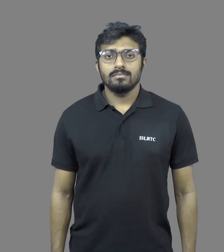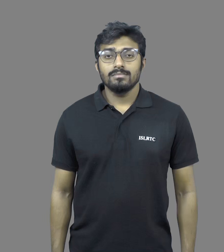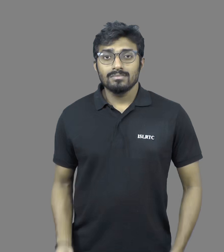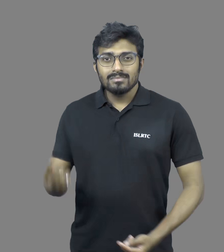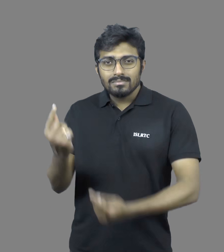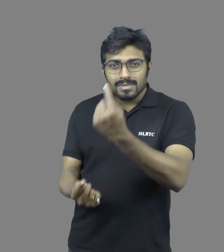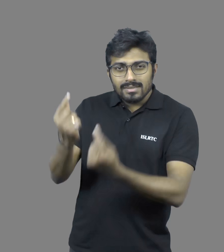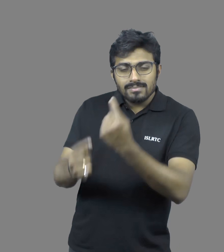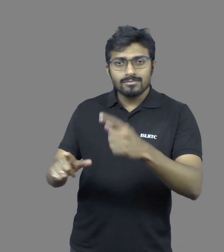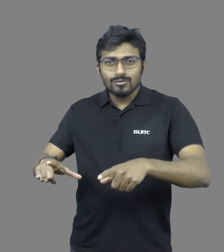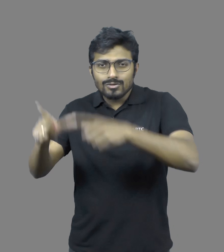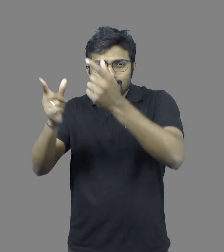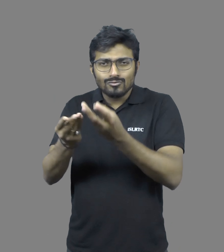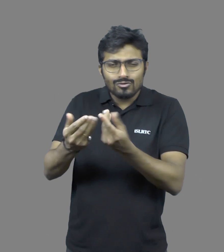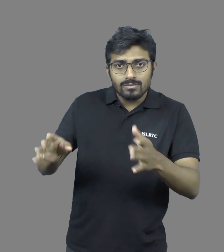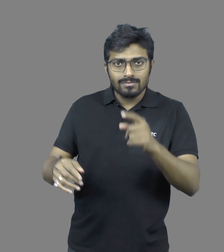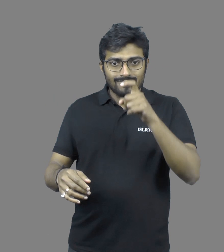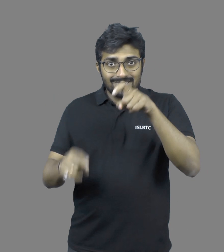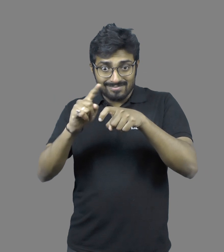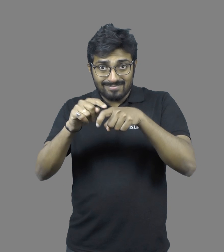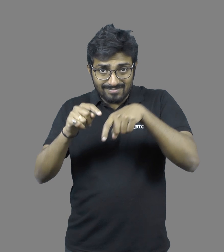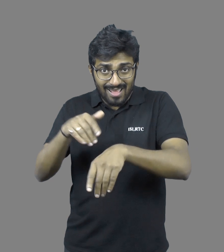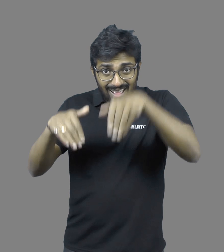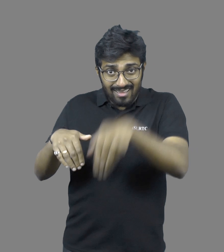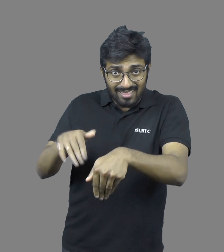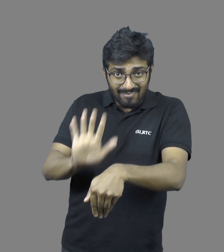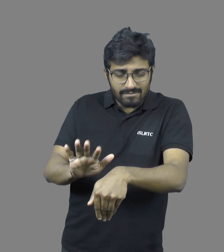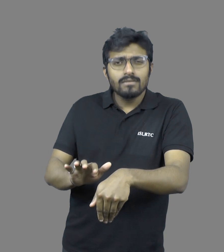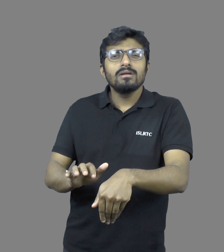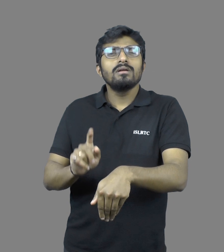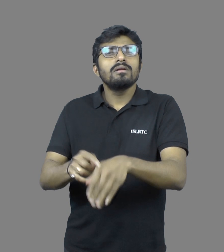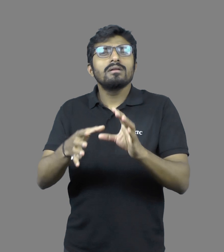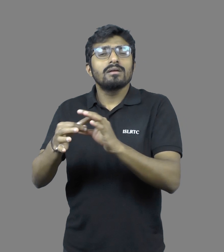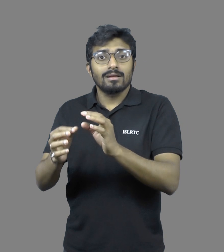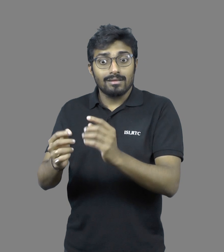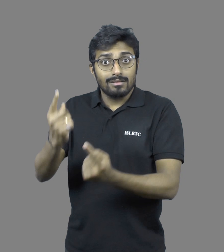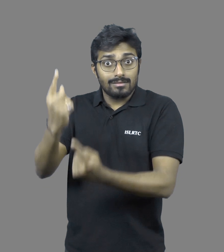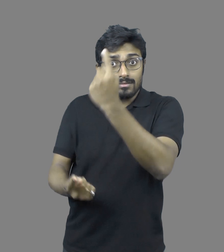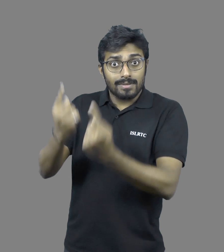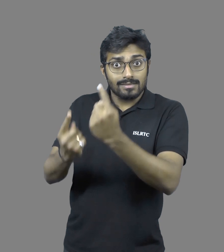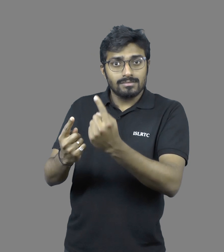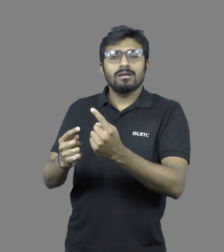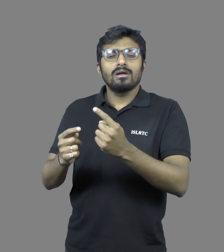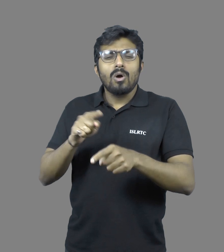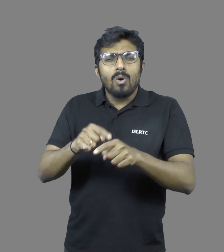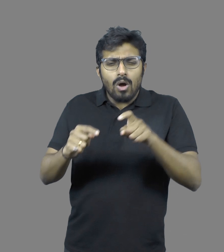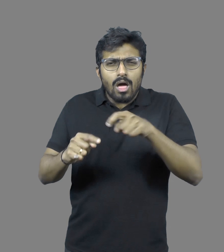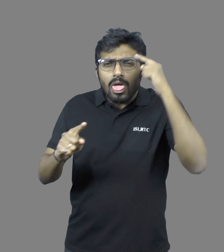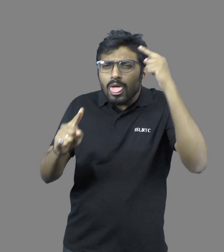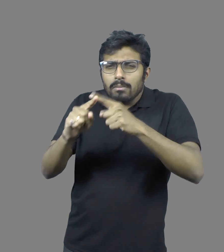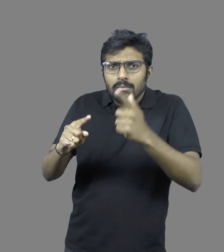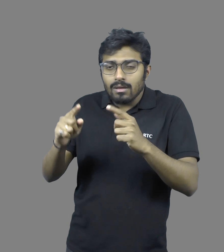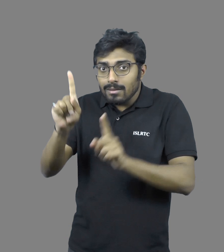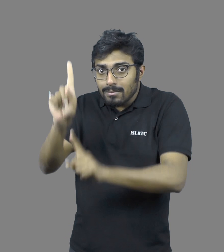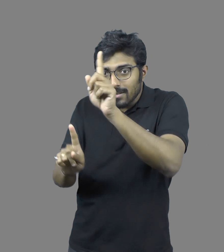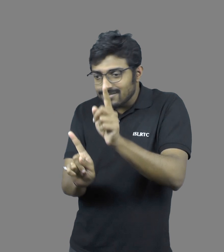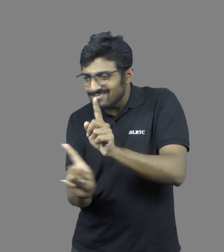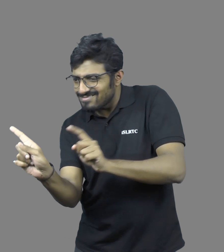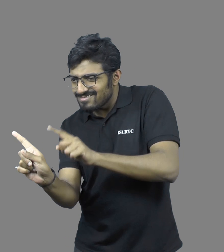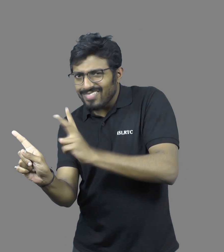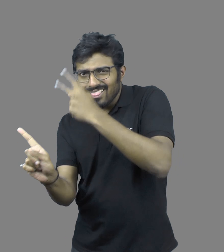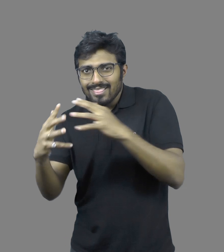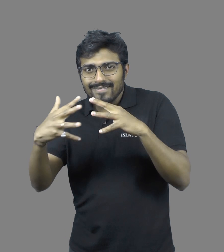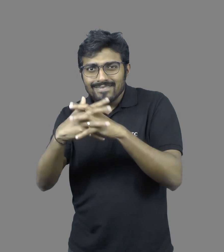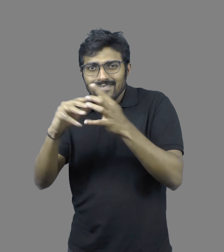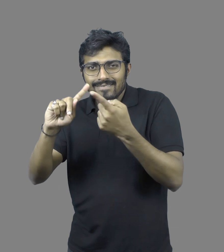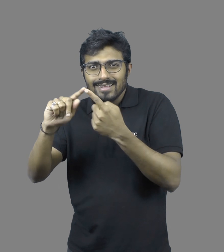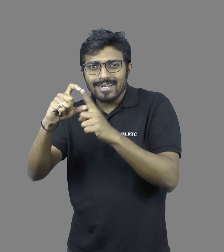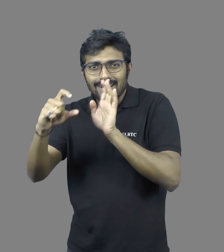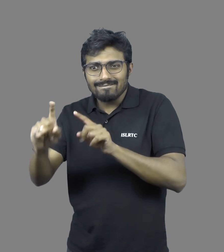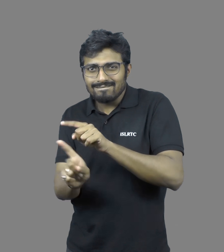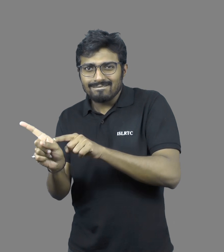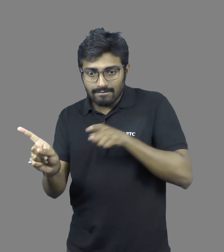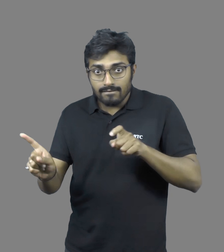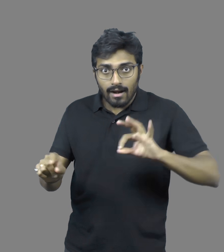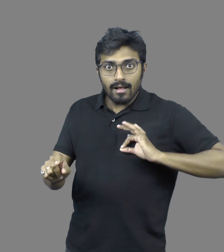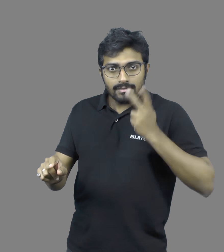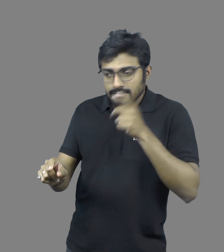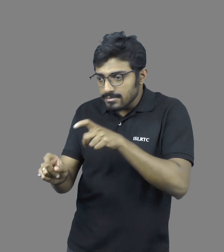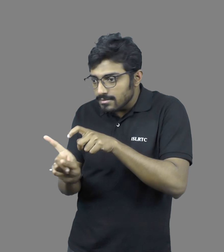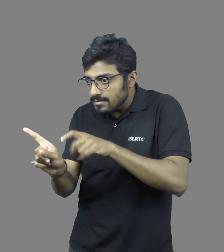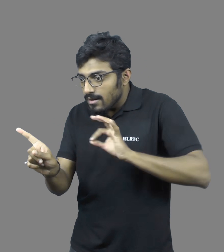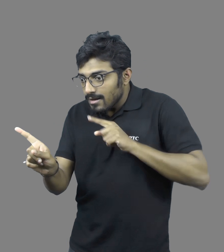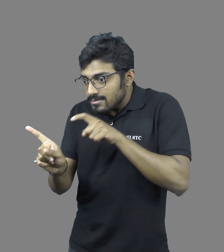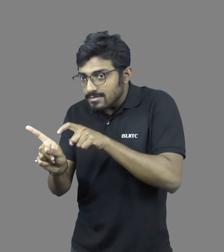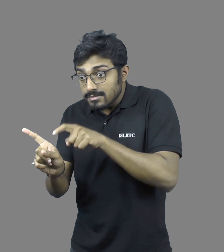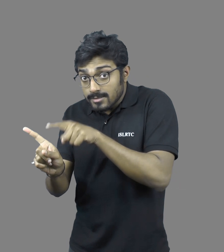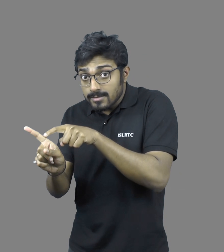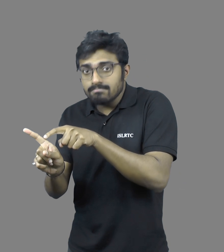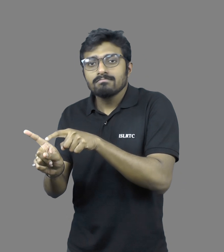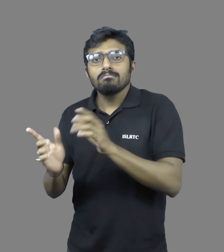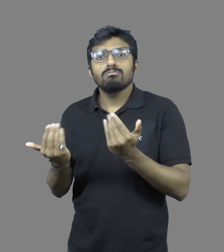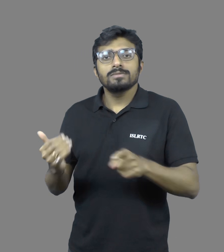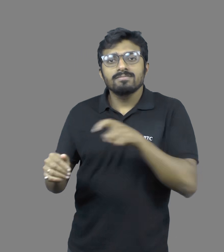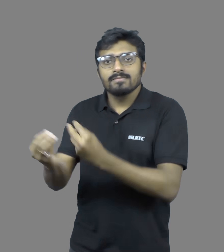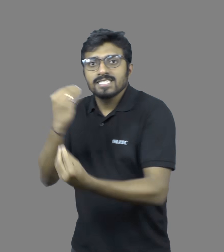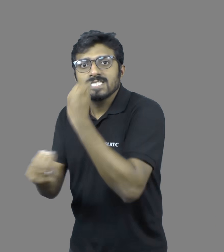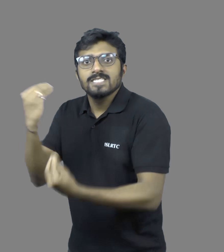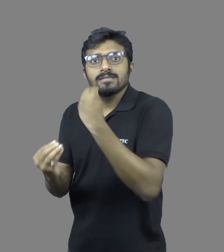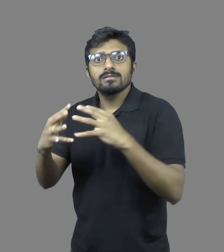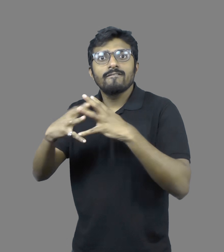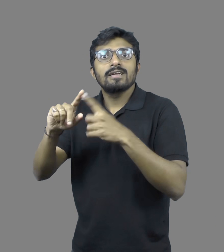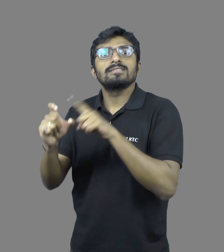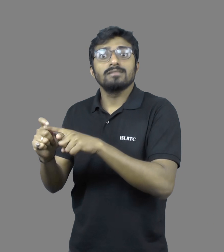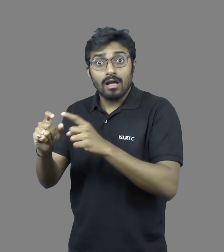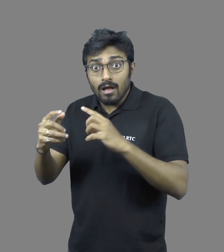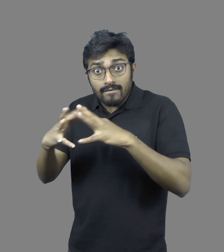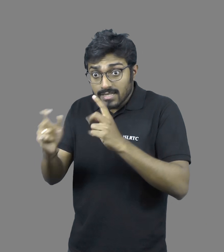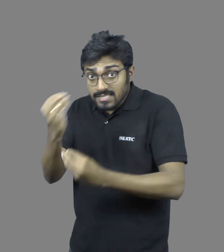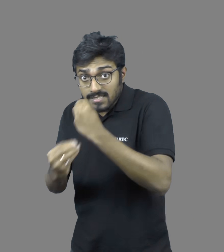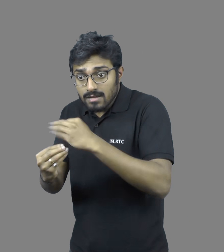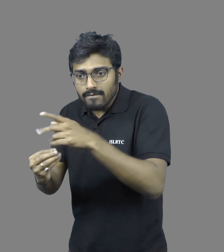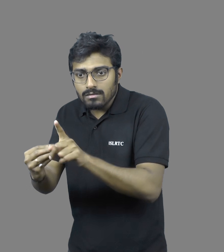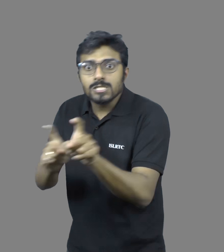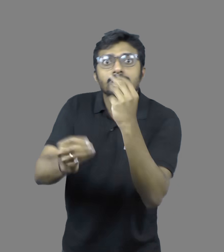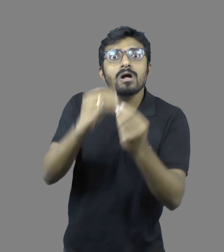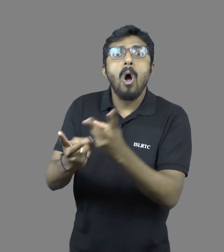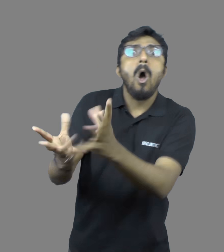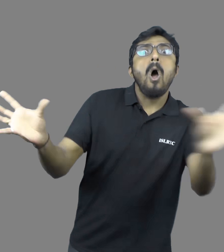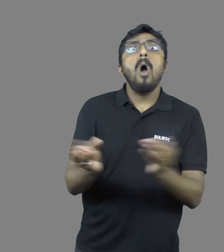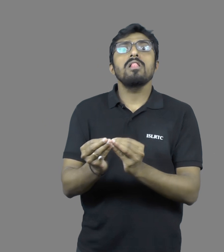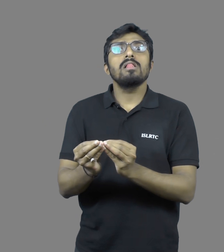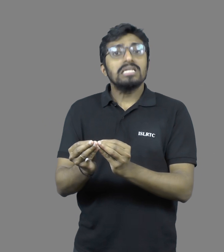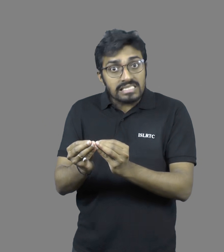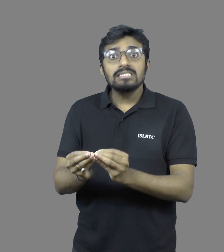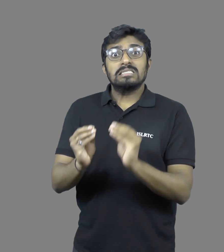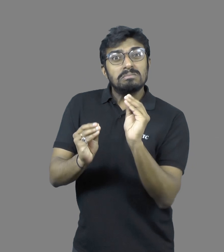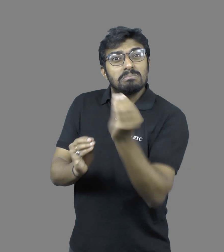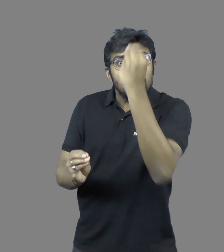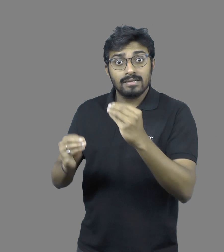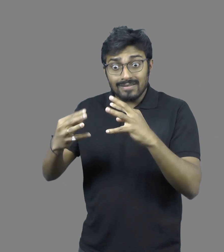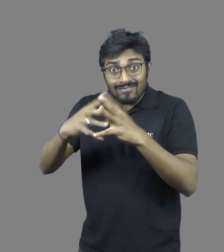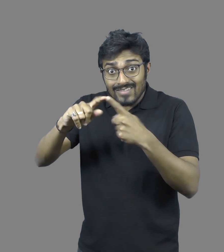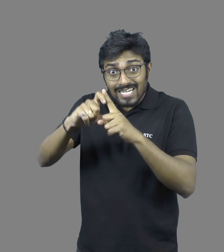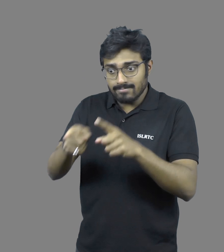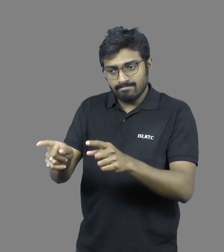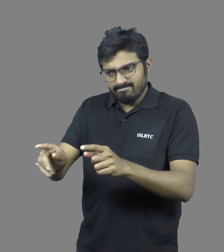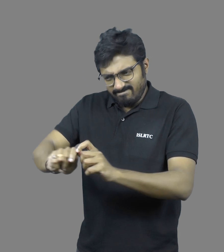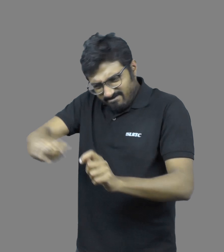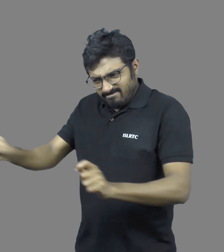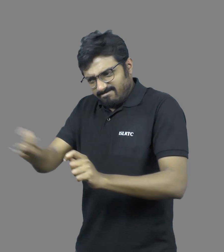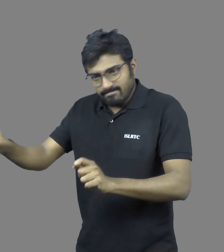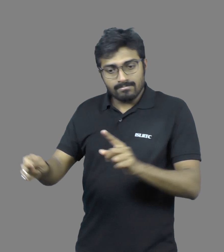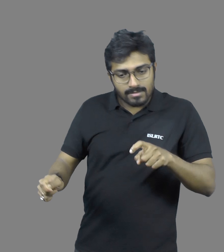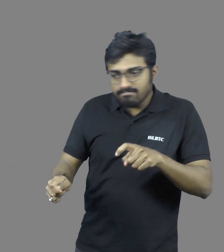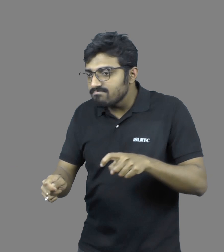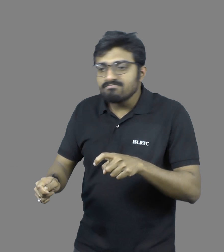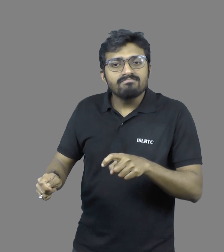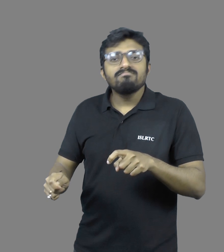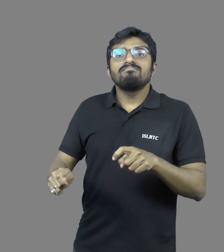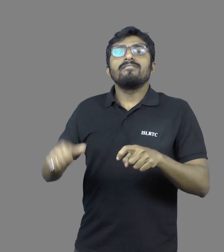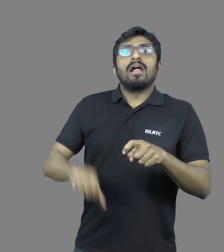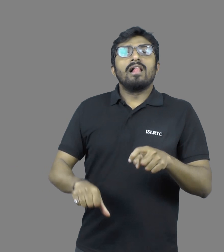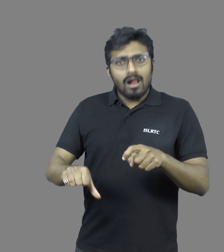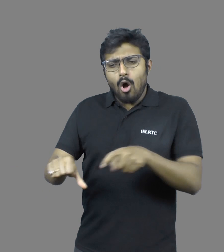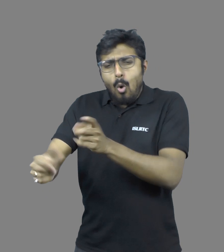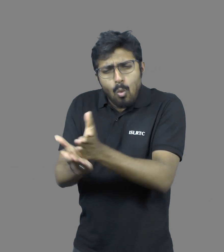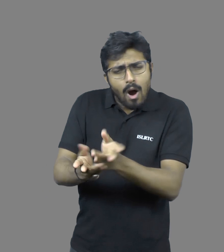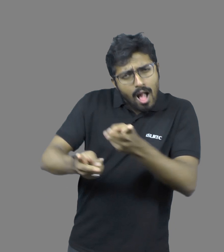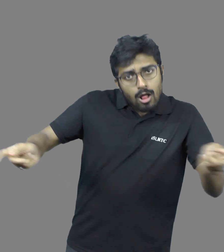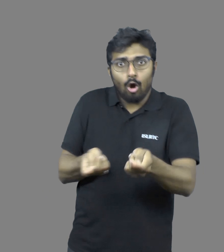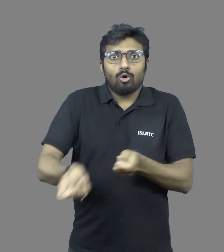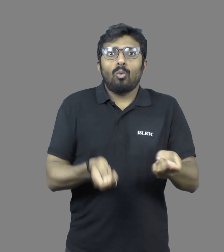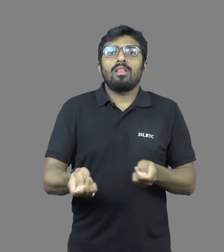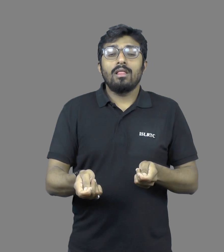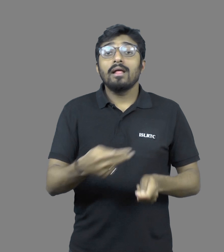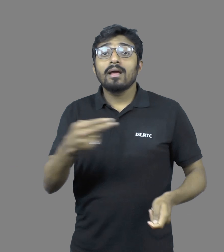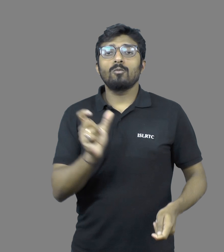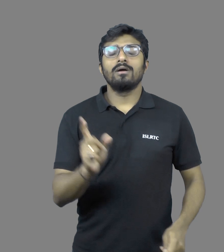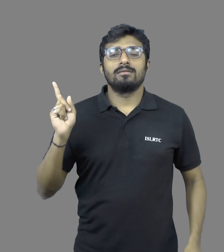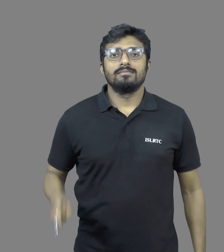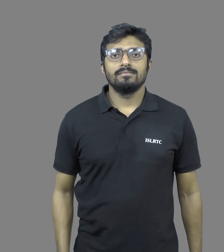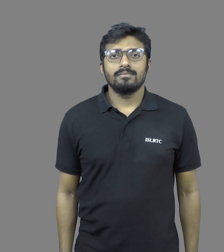Weed Control